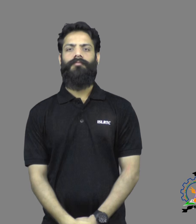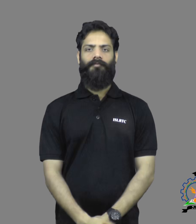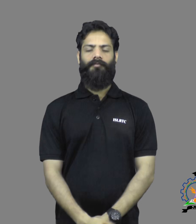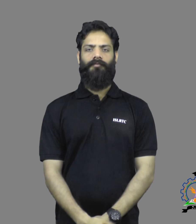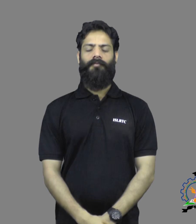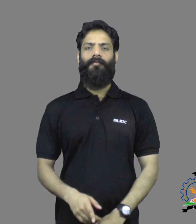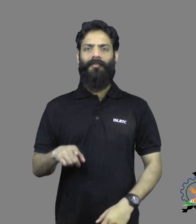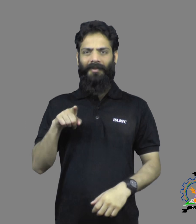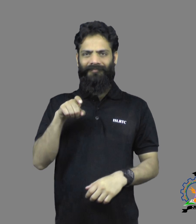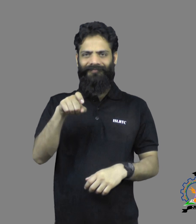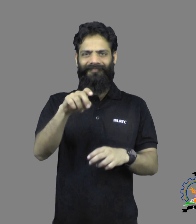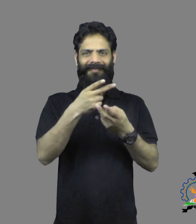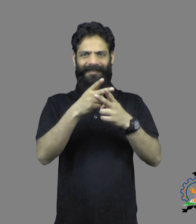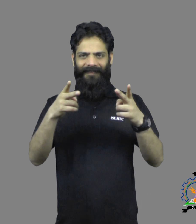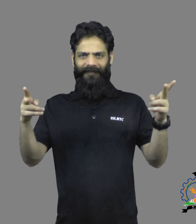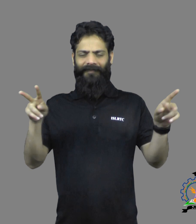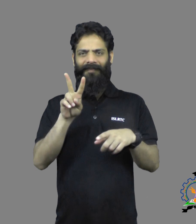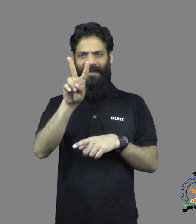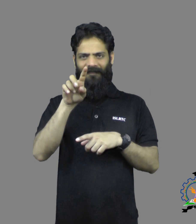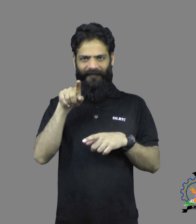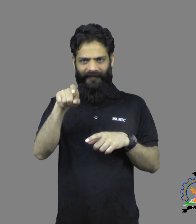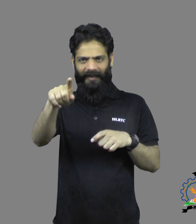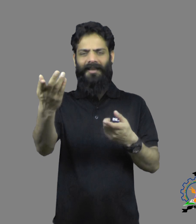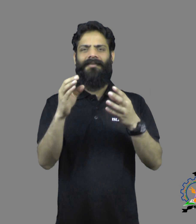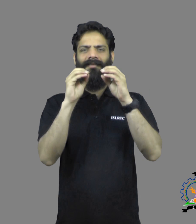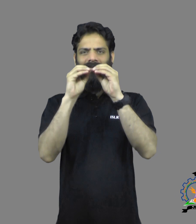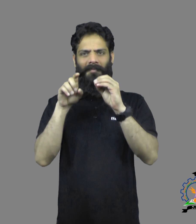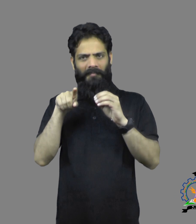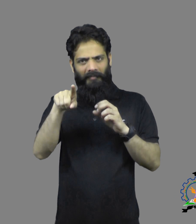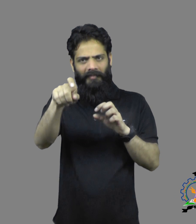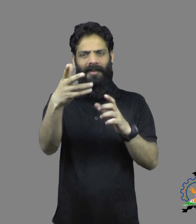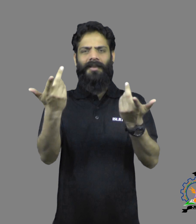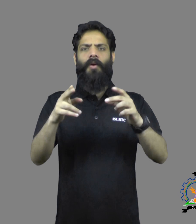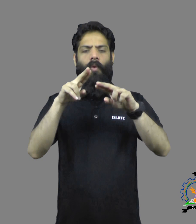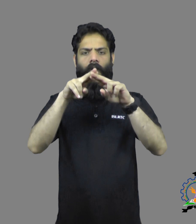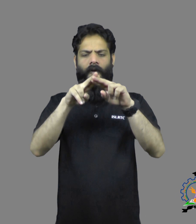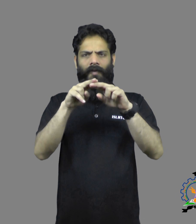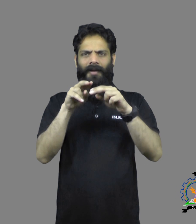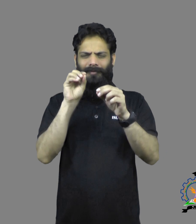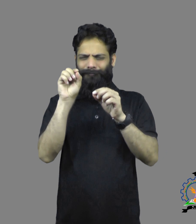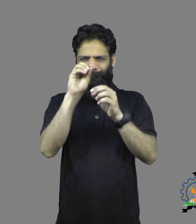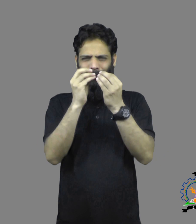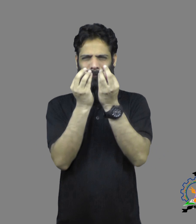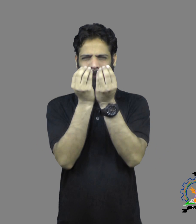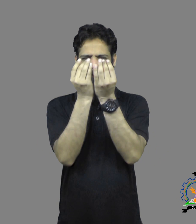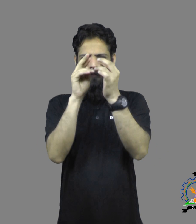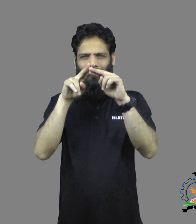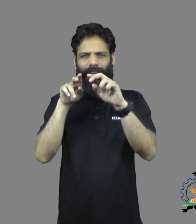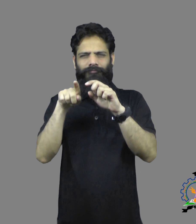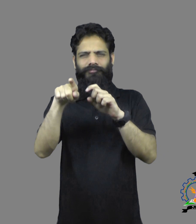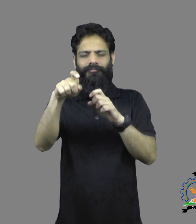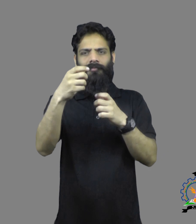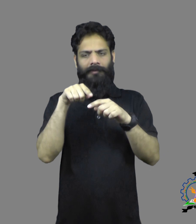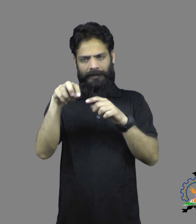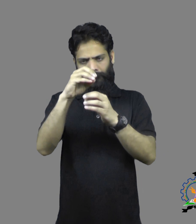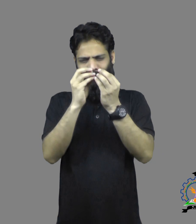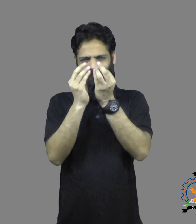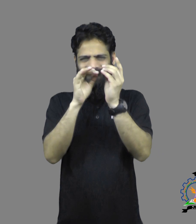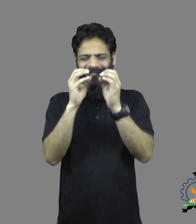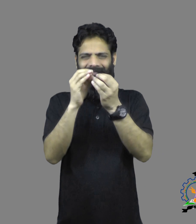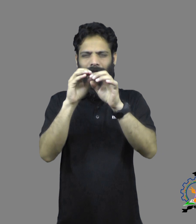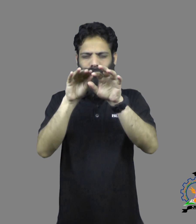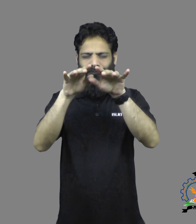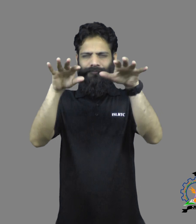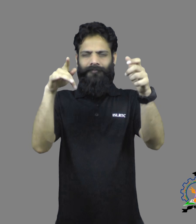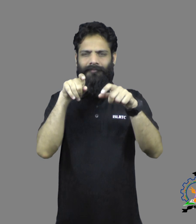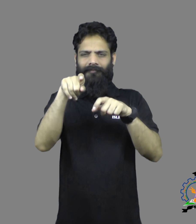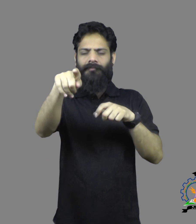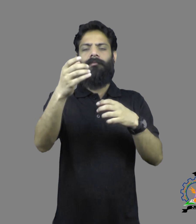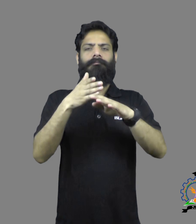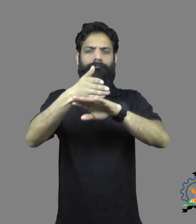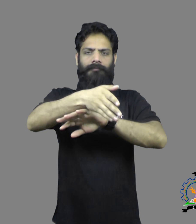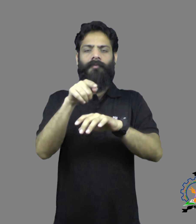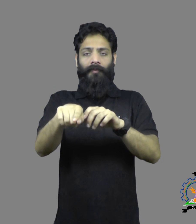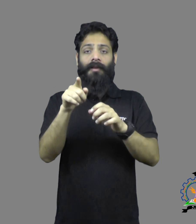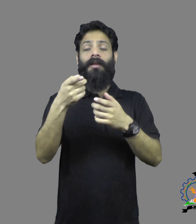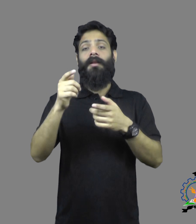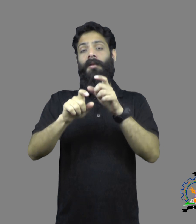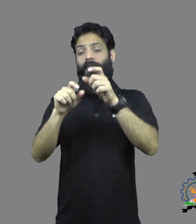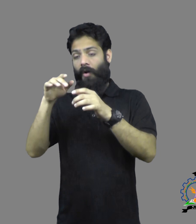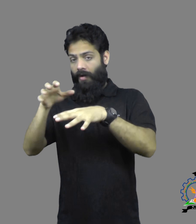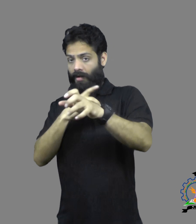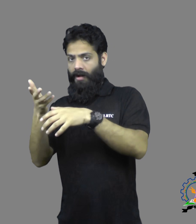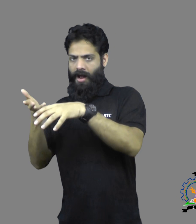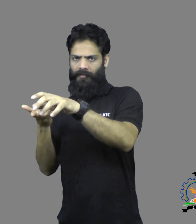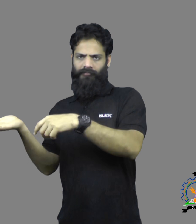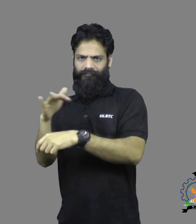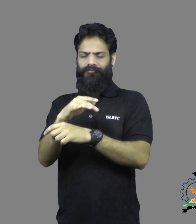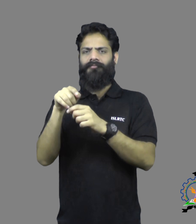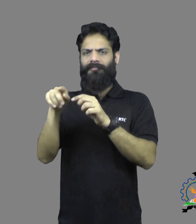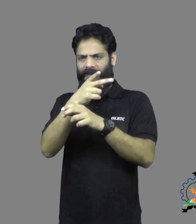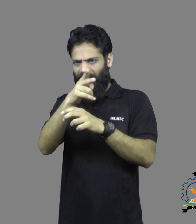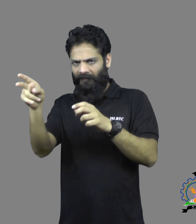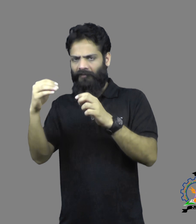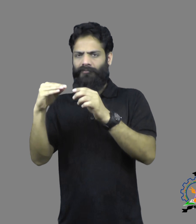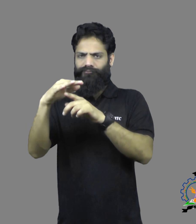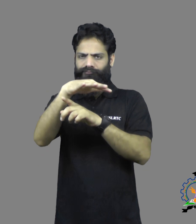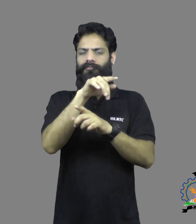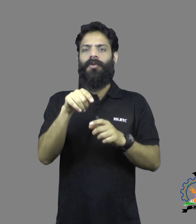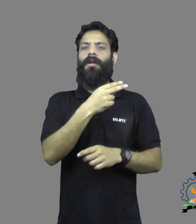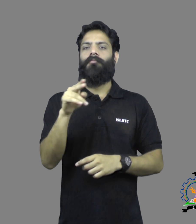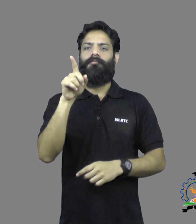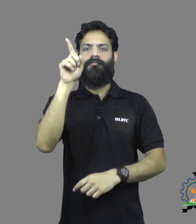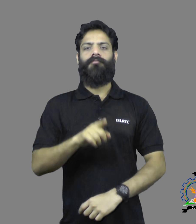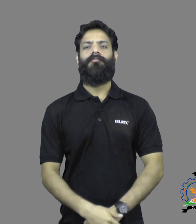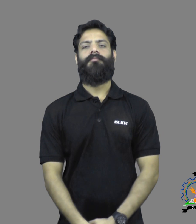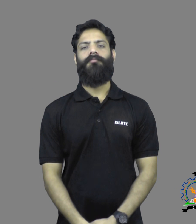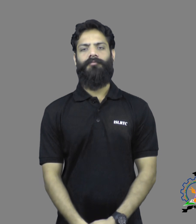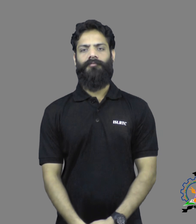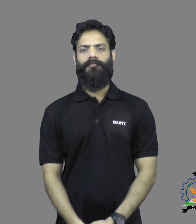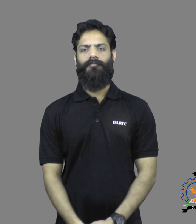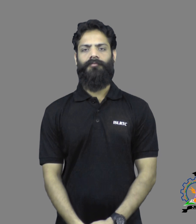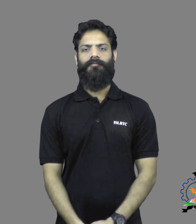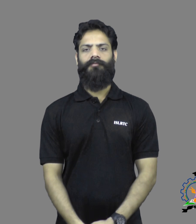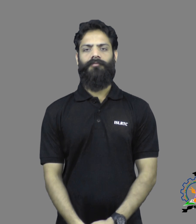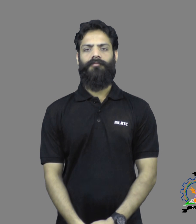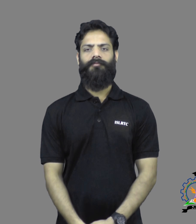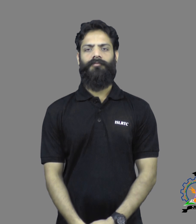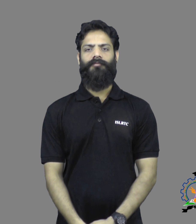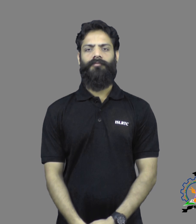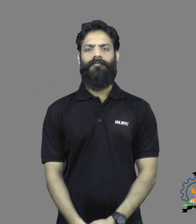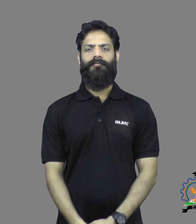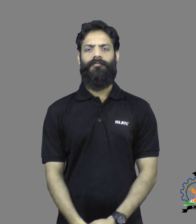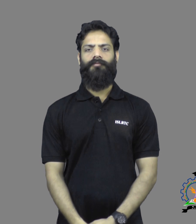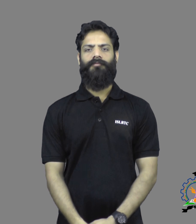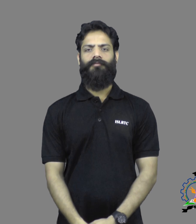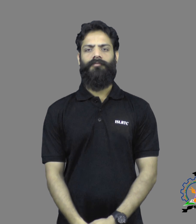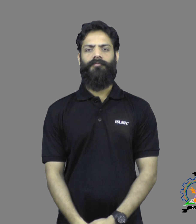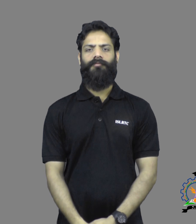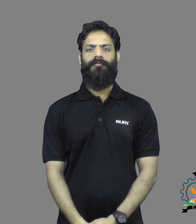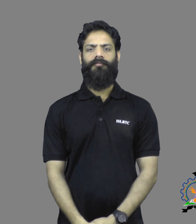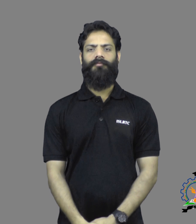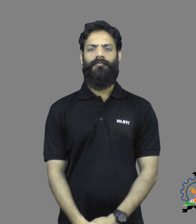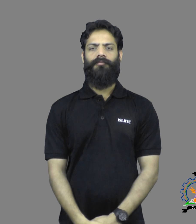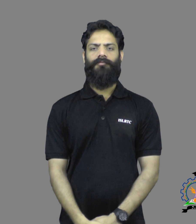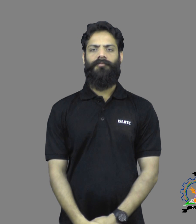Fungal Diseases